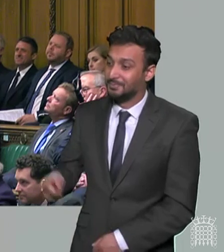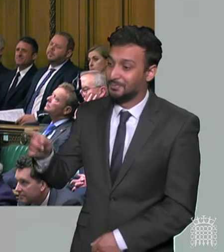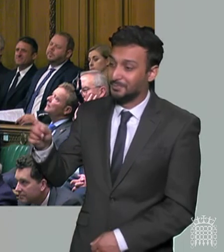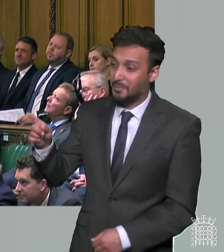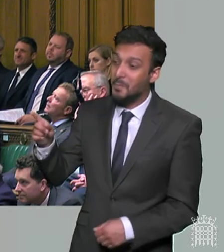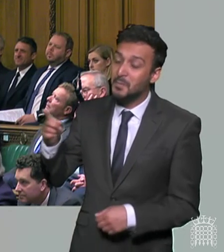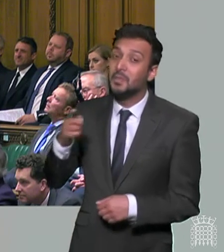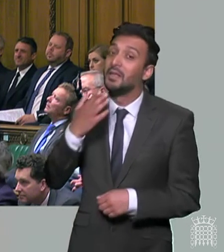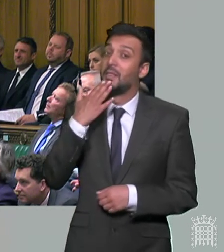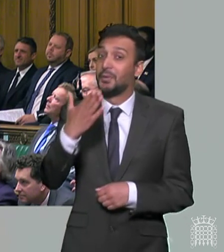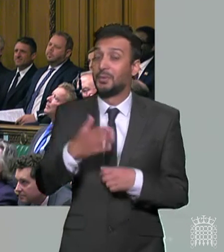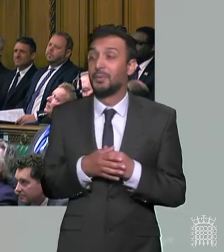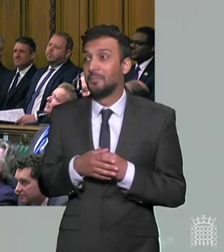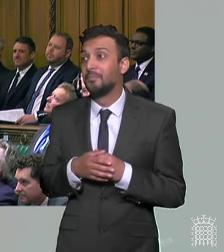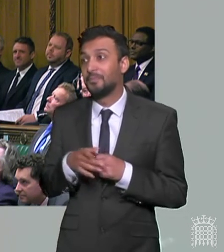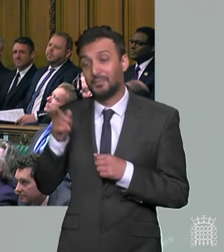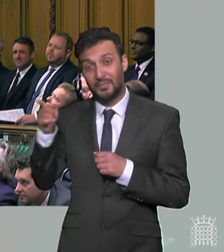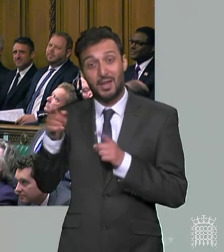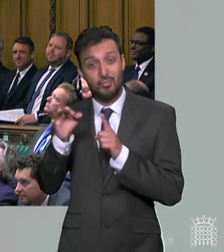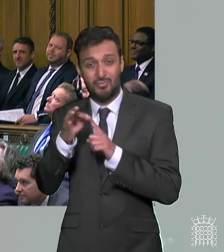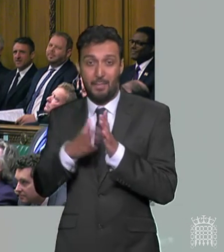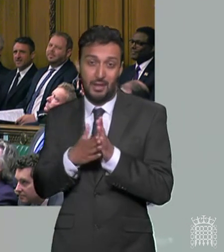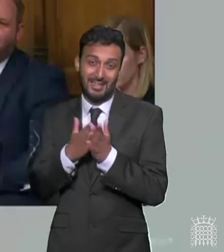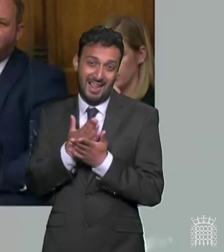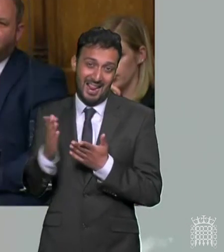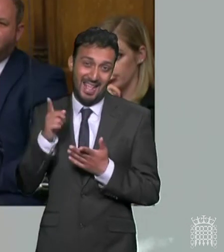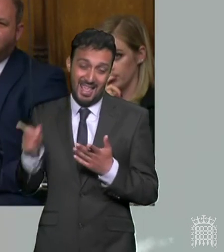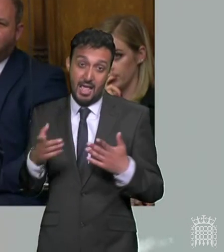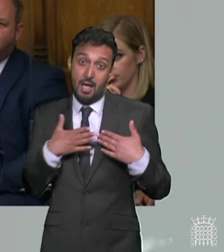When the Prime Minister gets passionate, things get done.